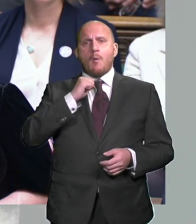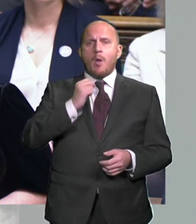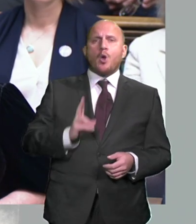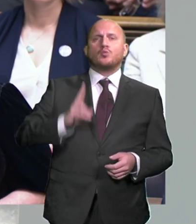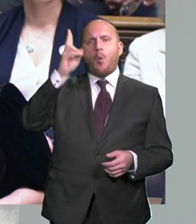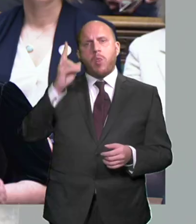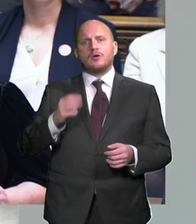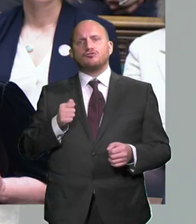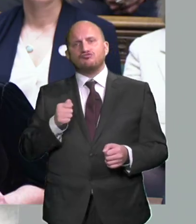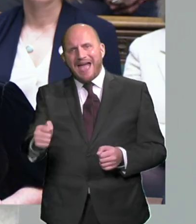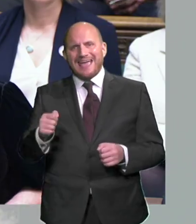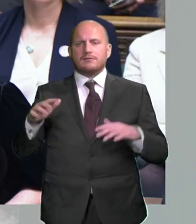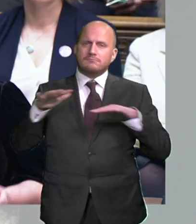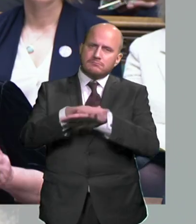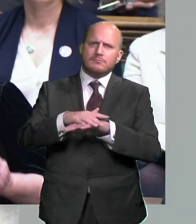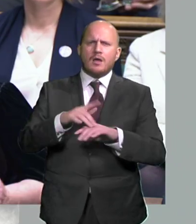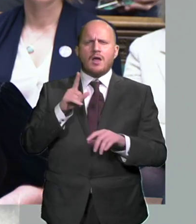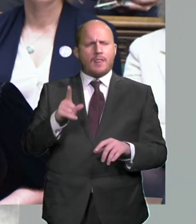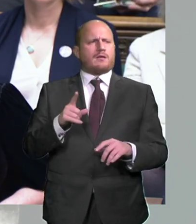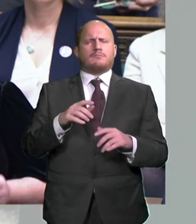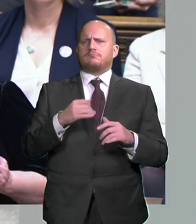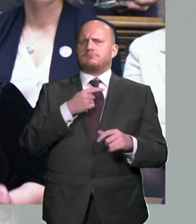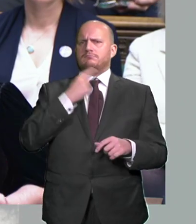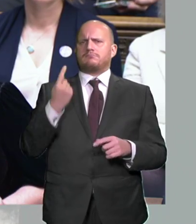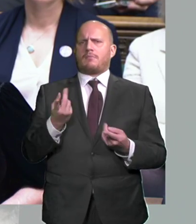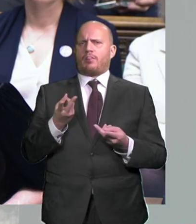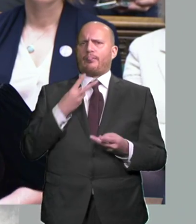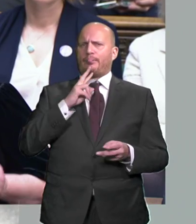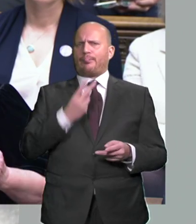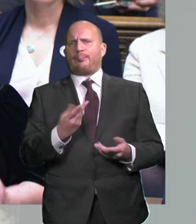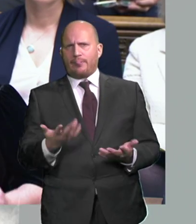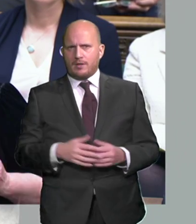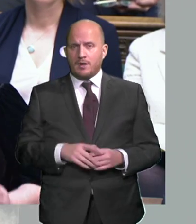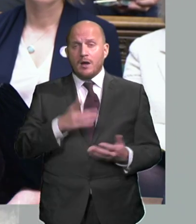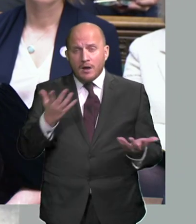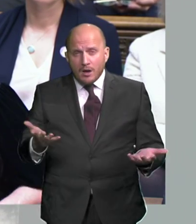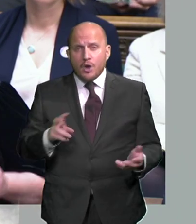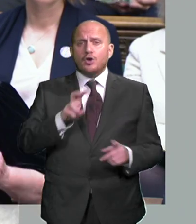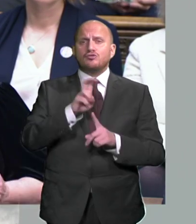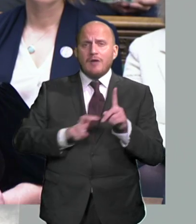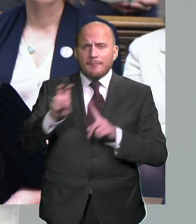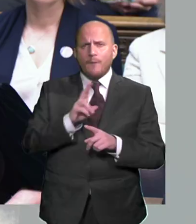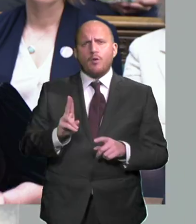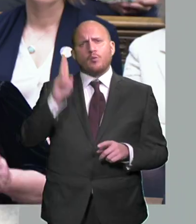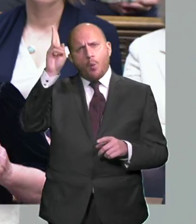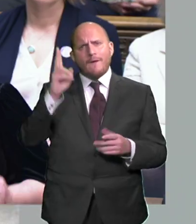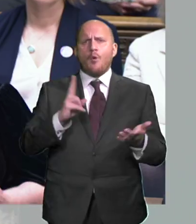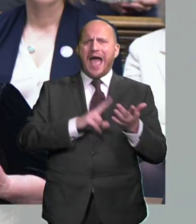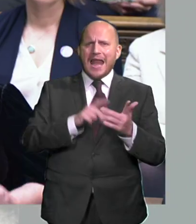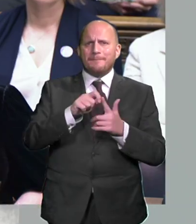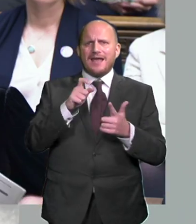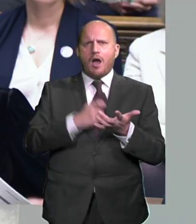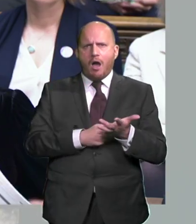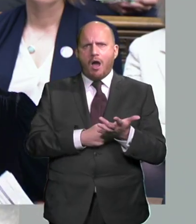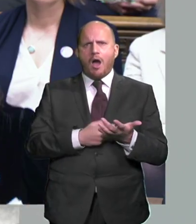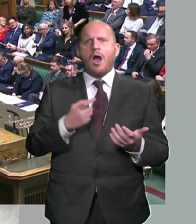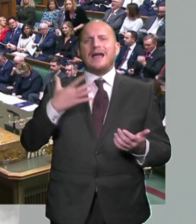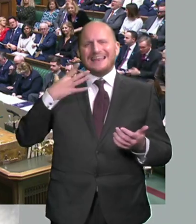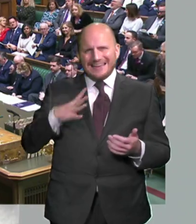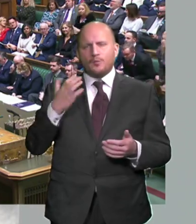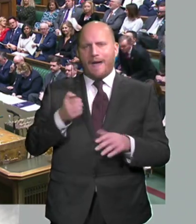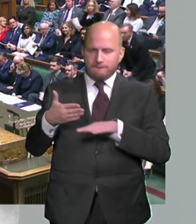Will the Deputy Prime Minister now put on the record whether he supports Transport for the North’s preferred option for NPR, with a stop in Bradford?